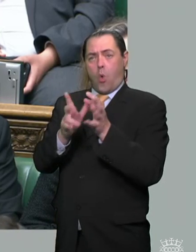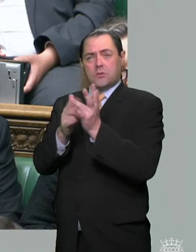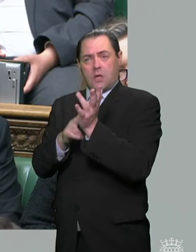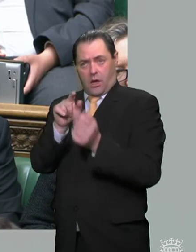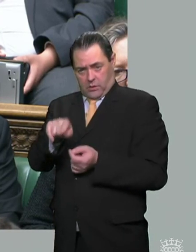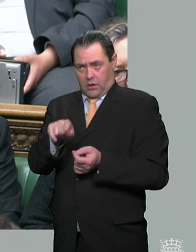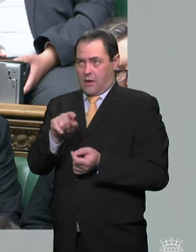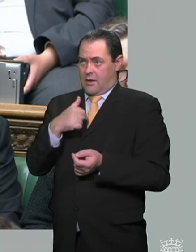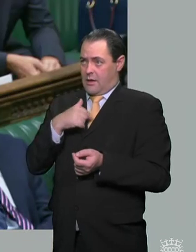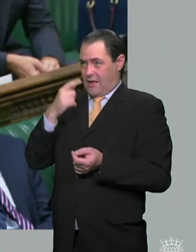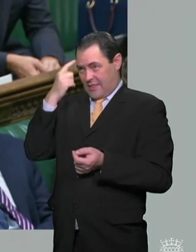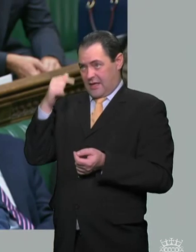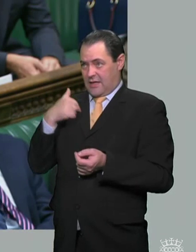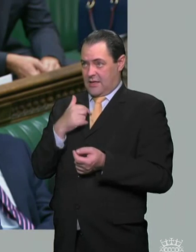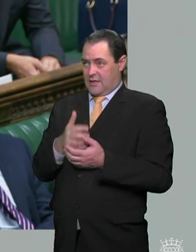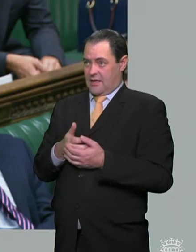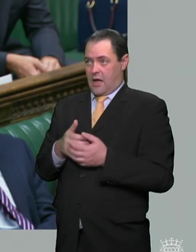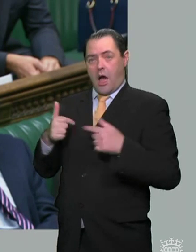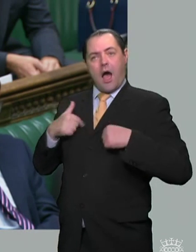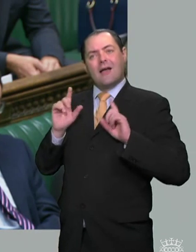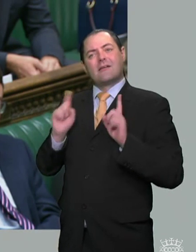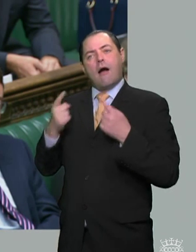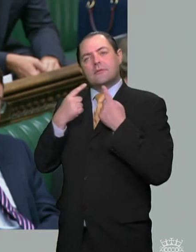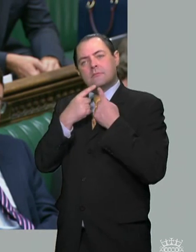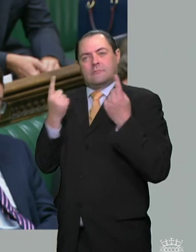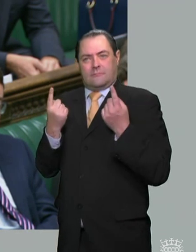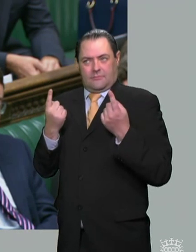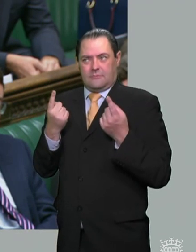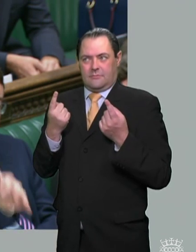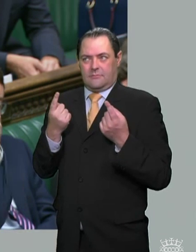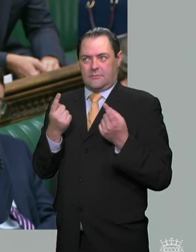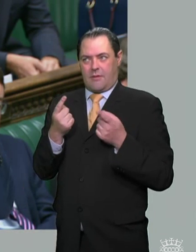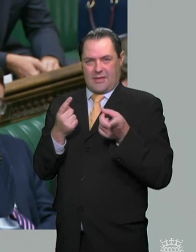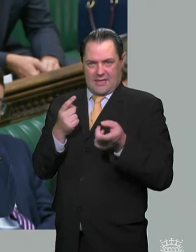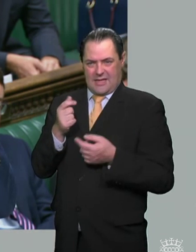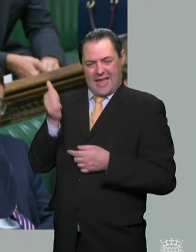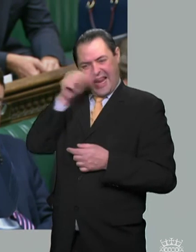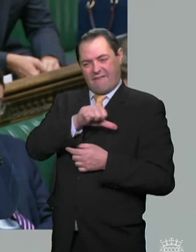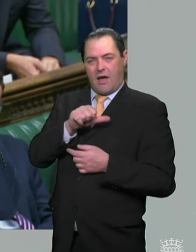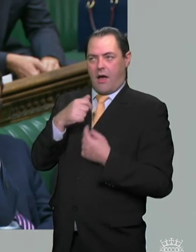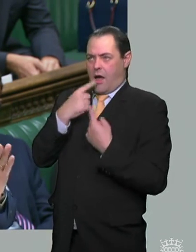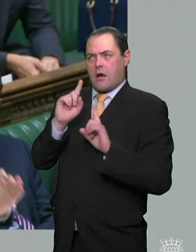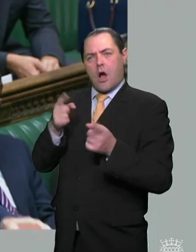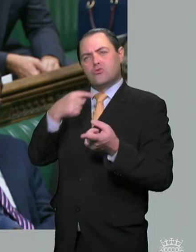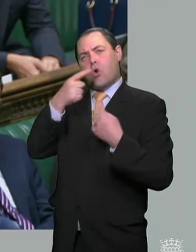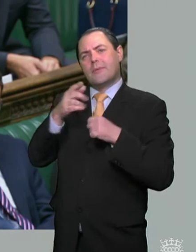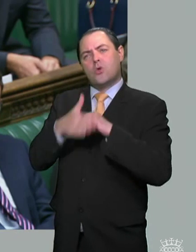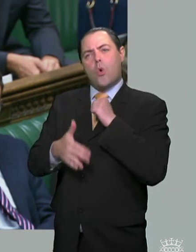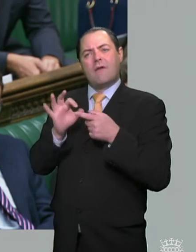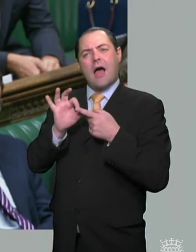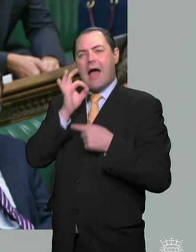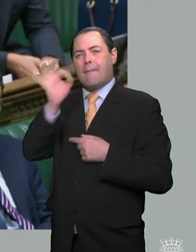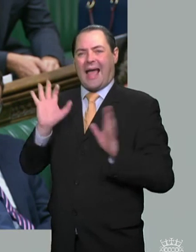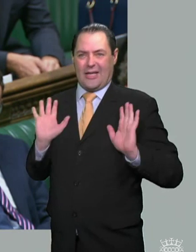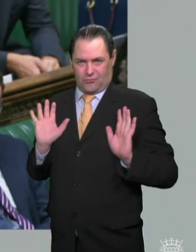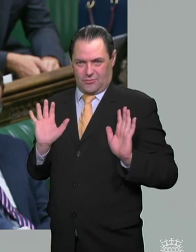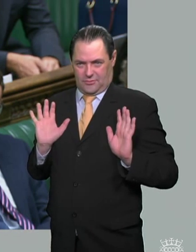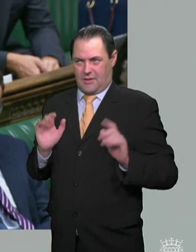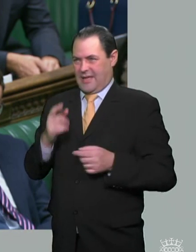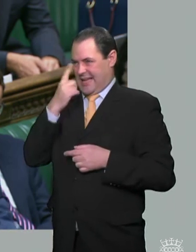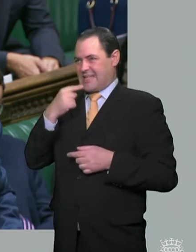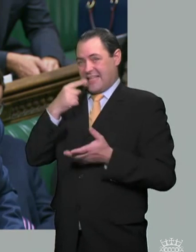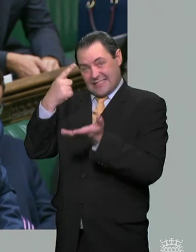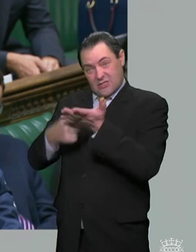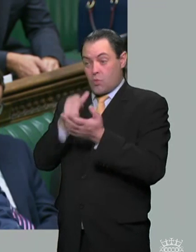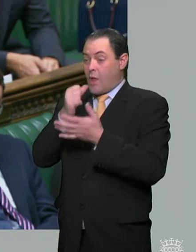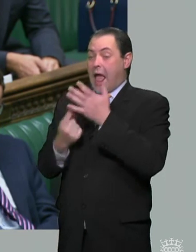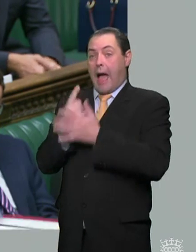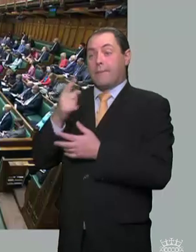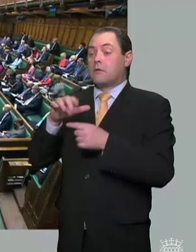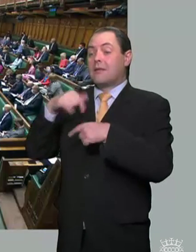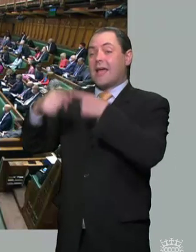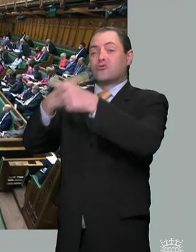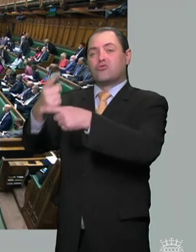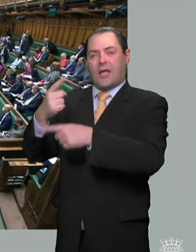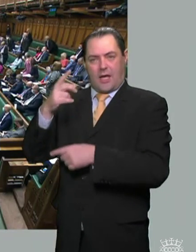Notwithstanding the smart way in which he has gone about his intervention, he will understand that I cannot comment on particular applications, but there will be a decision by spring 2022.